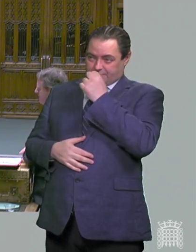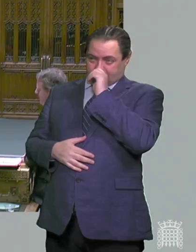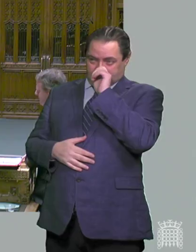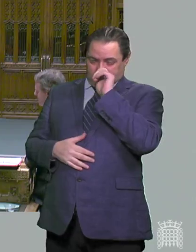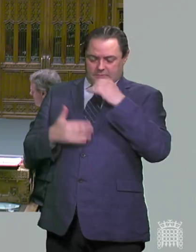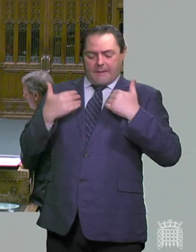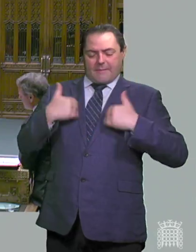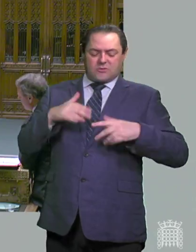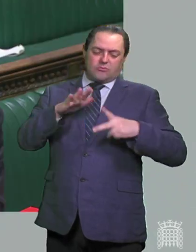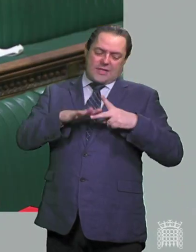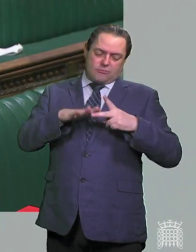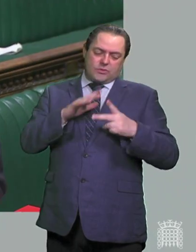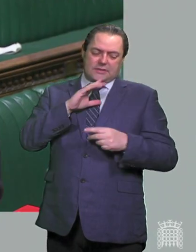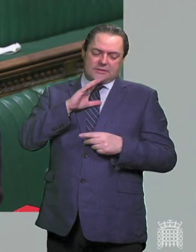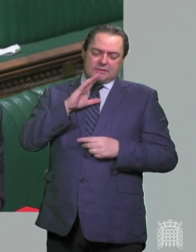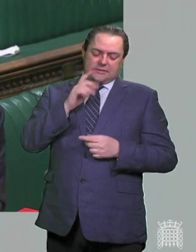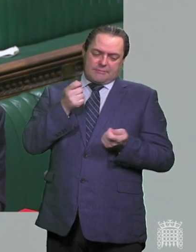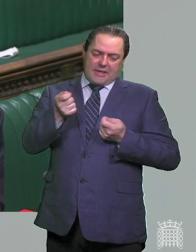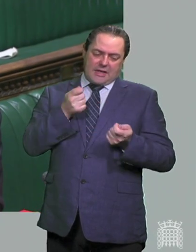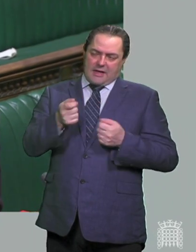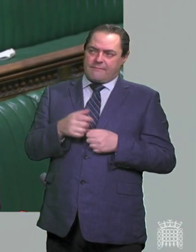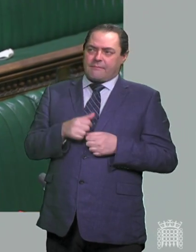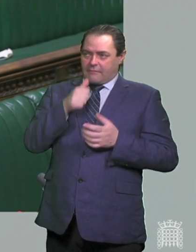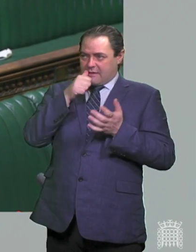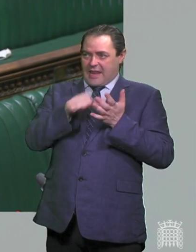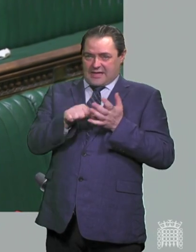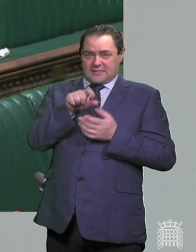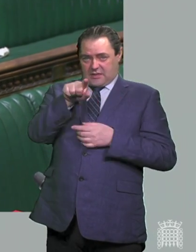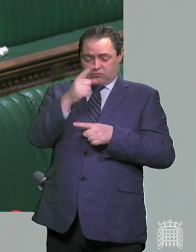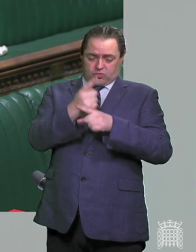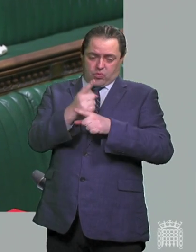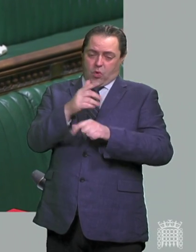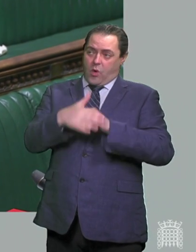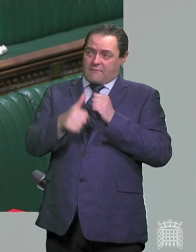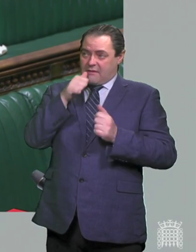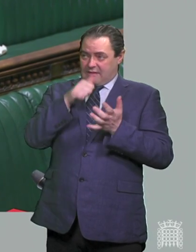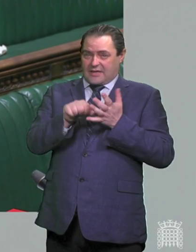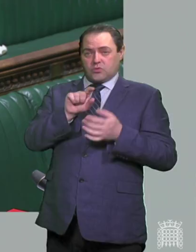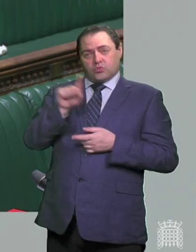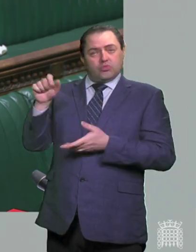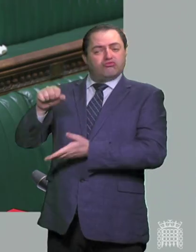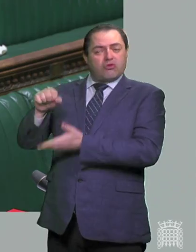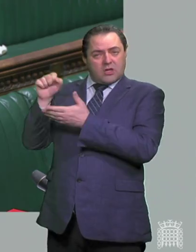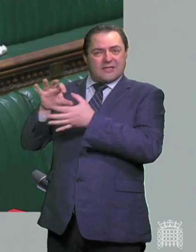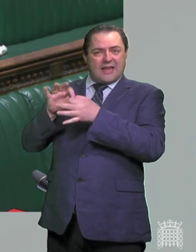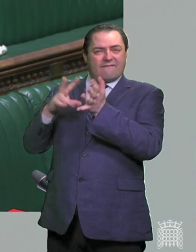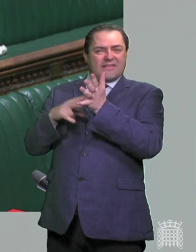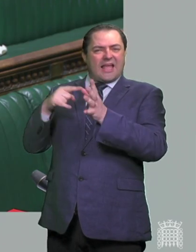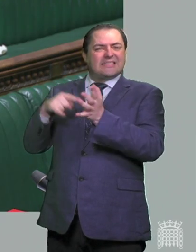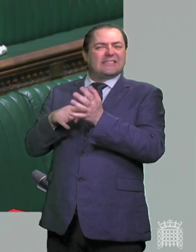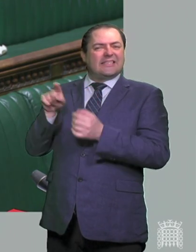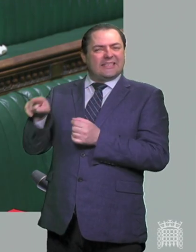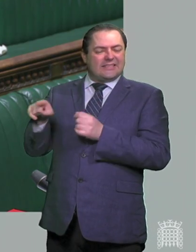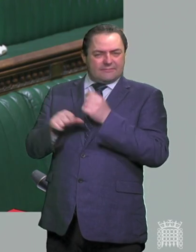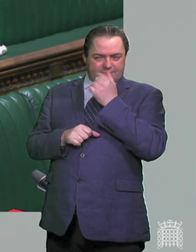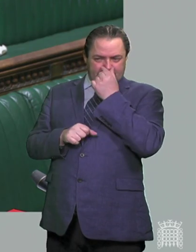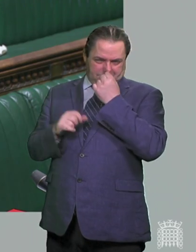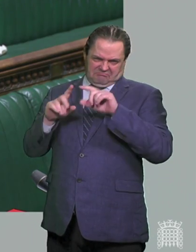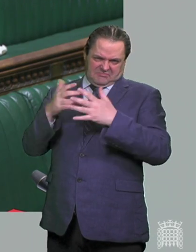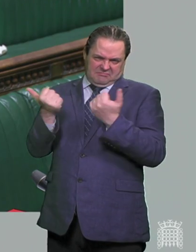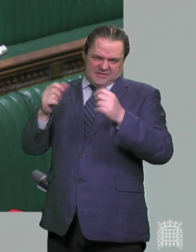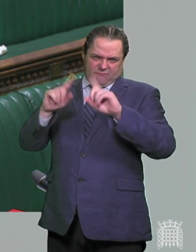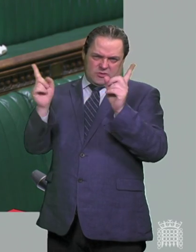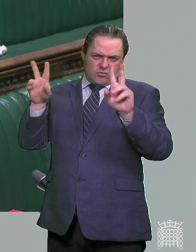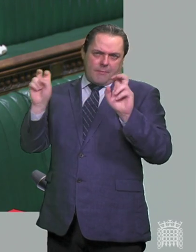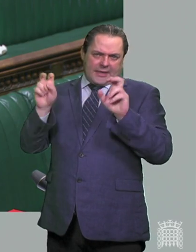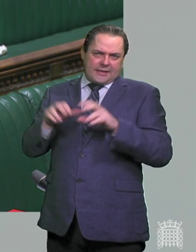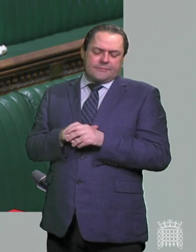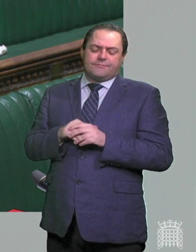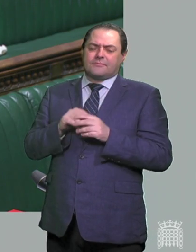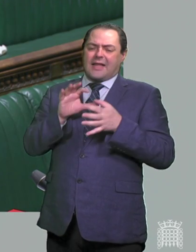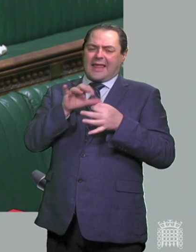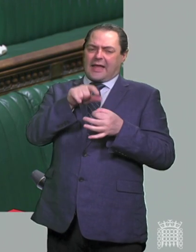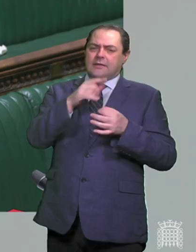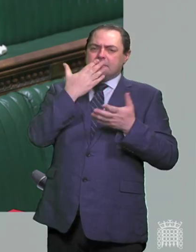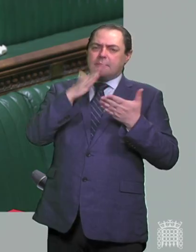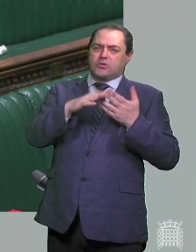Let us be absolutely clear about this: the letter the honourable Gentleman refers to was a letter to the Chancellor about value added tax treatment of the deposit return scheme.